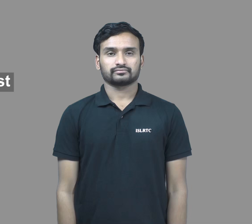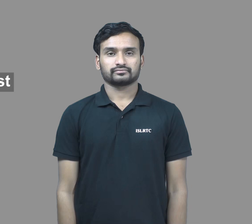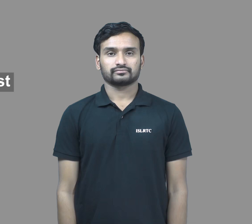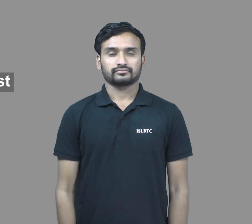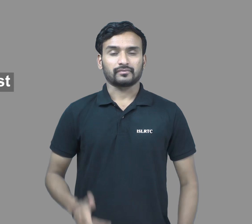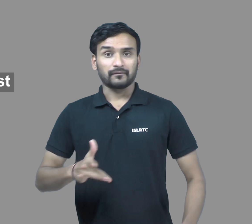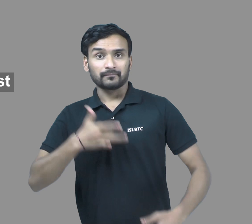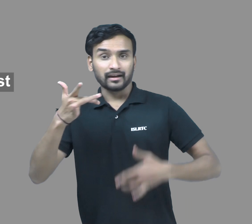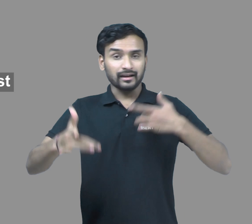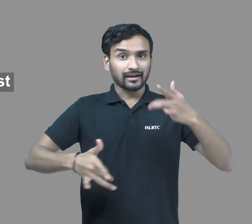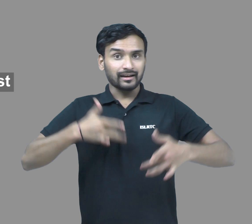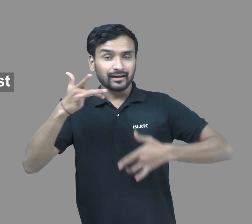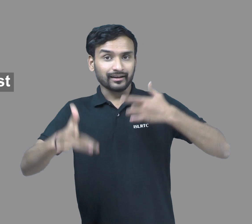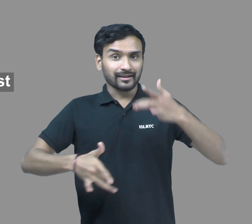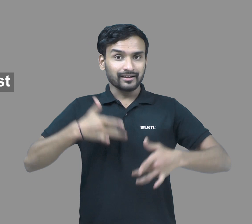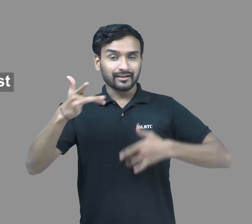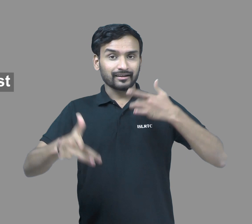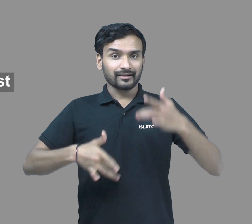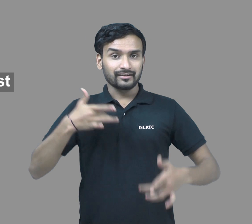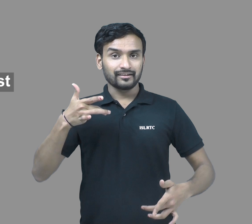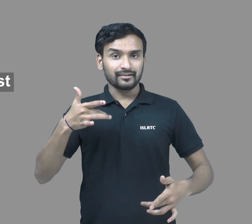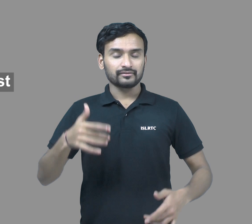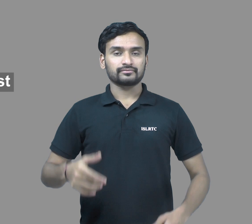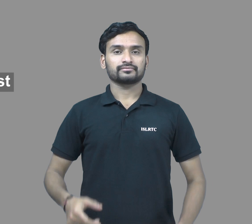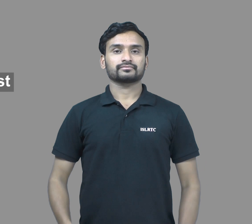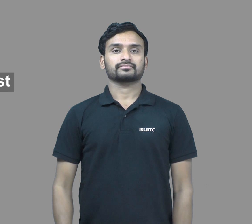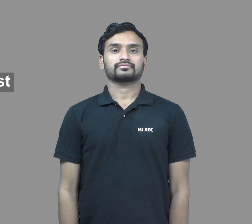Interest